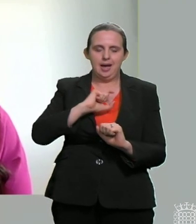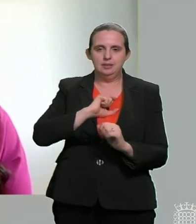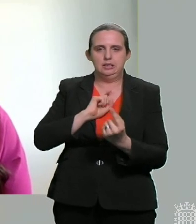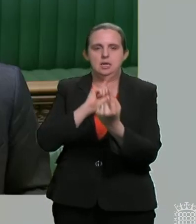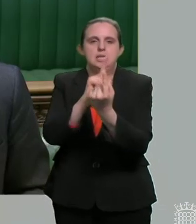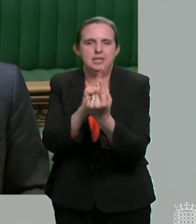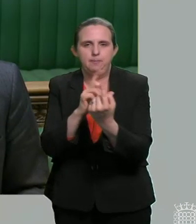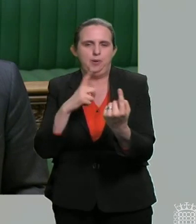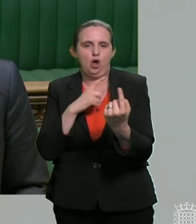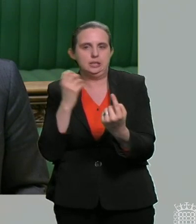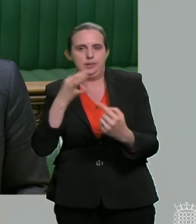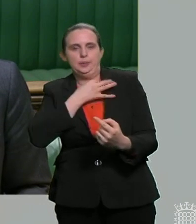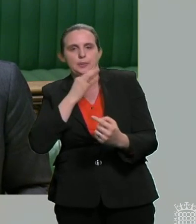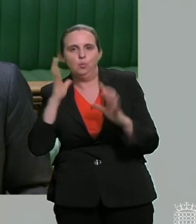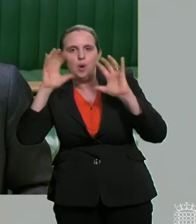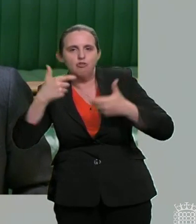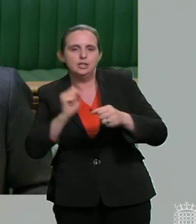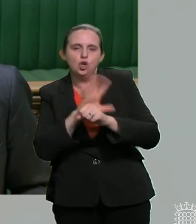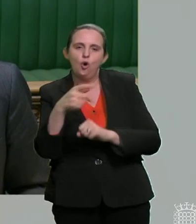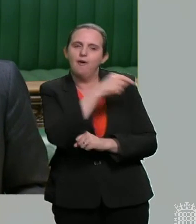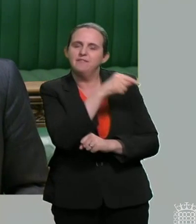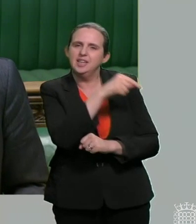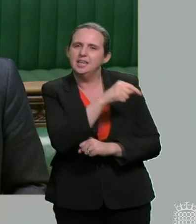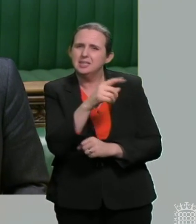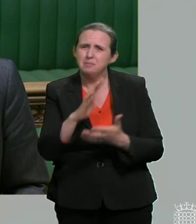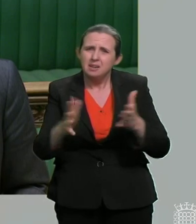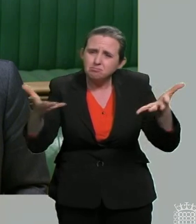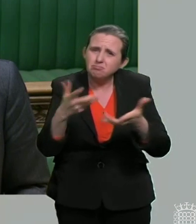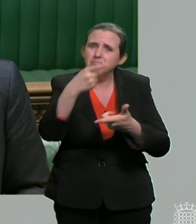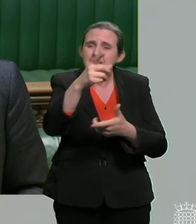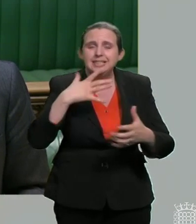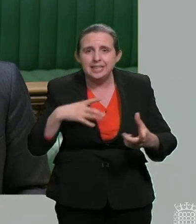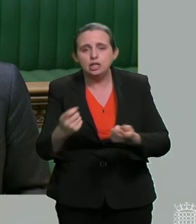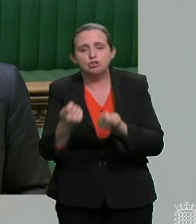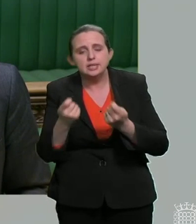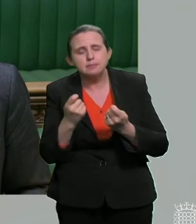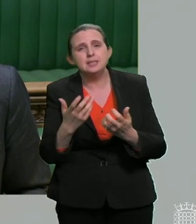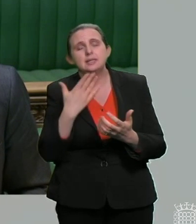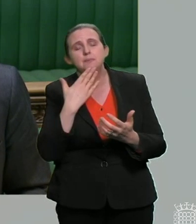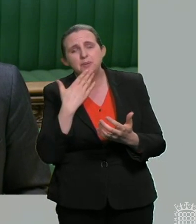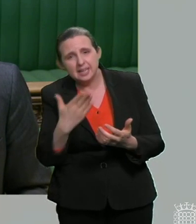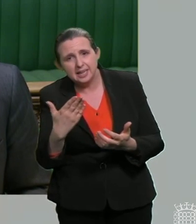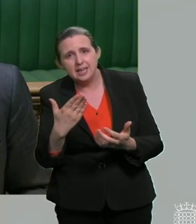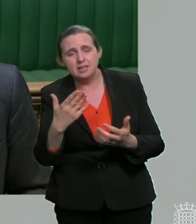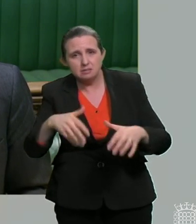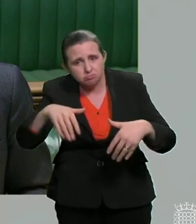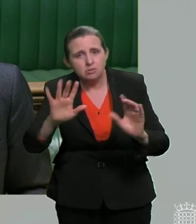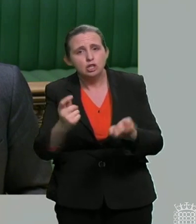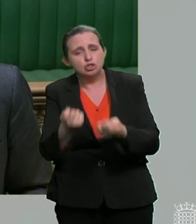I urge everybody who needs to get their treatment: help the NHS to help you.